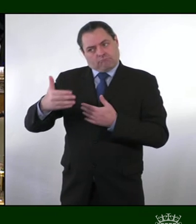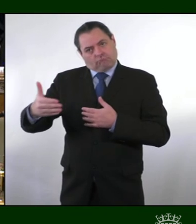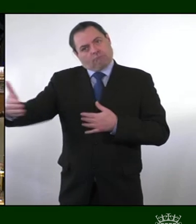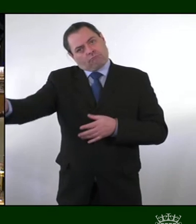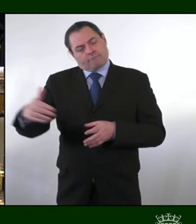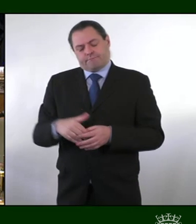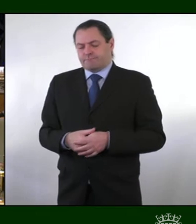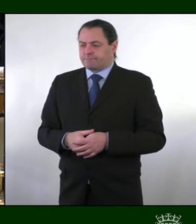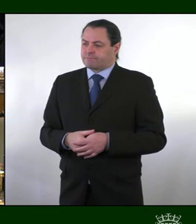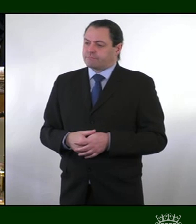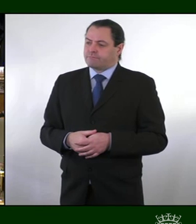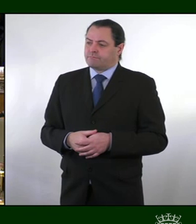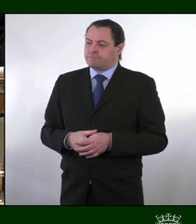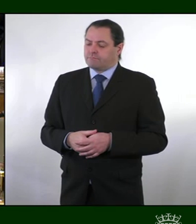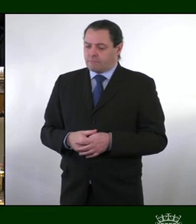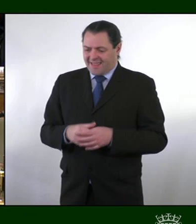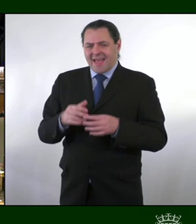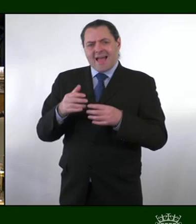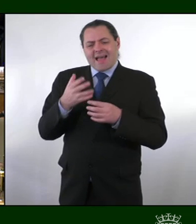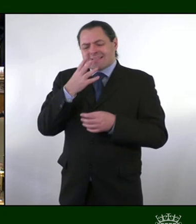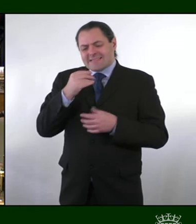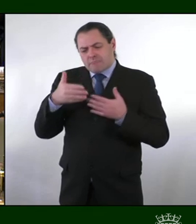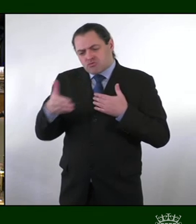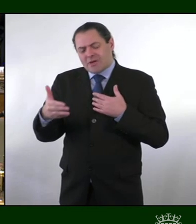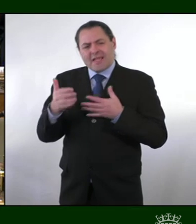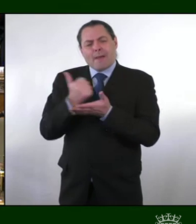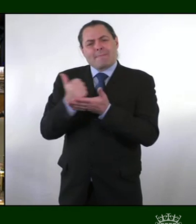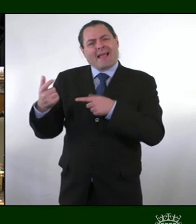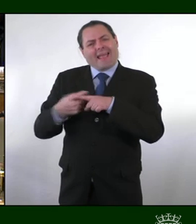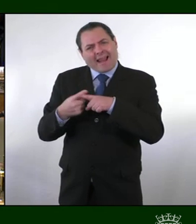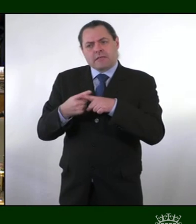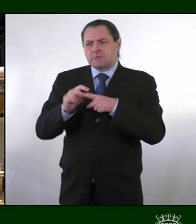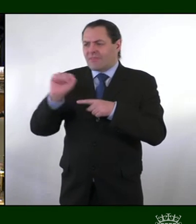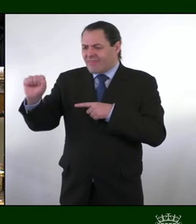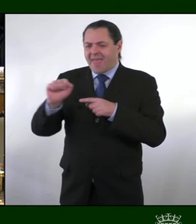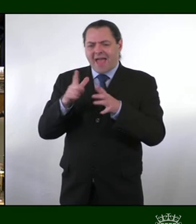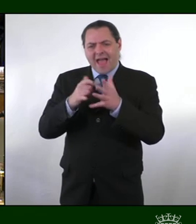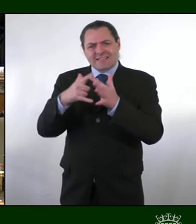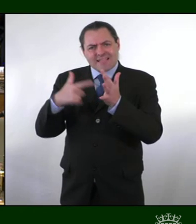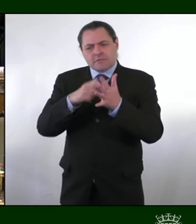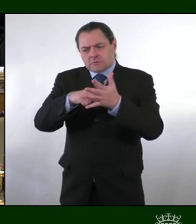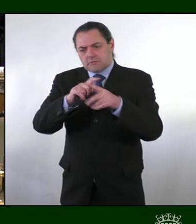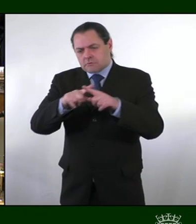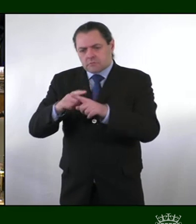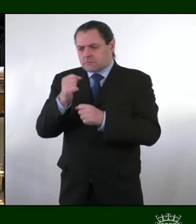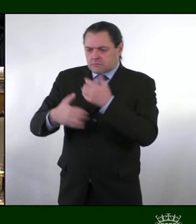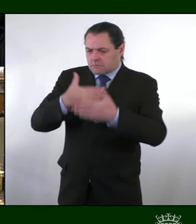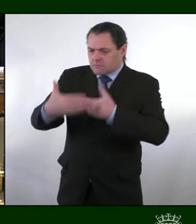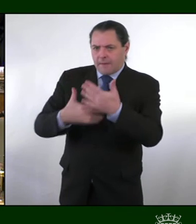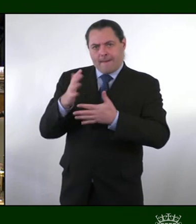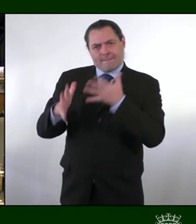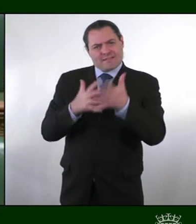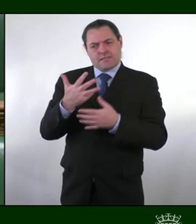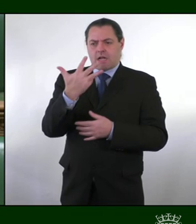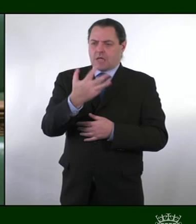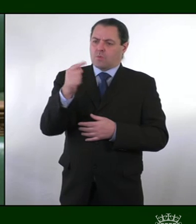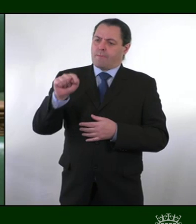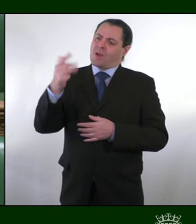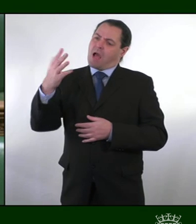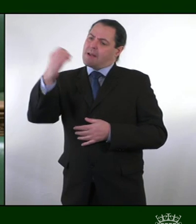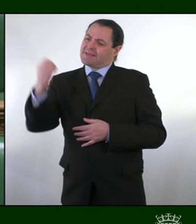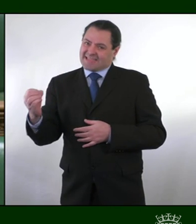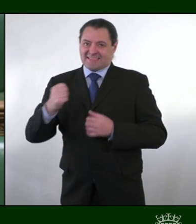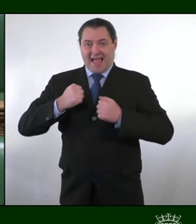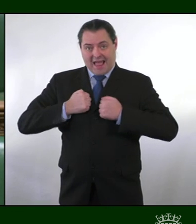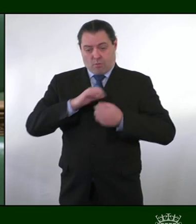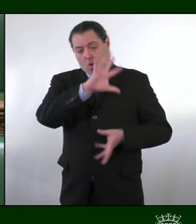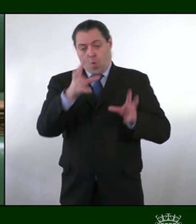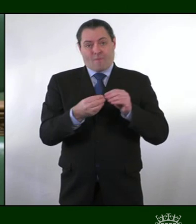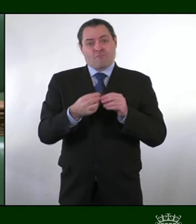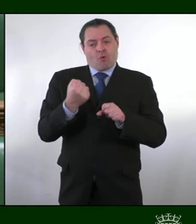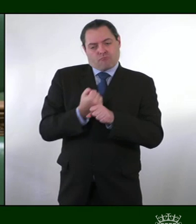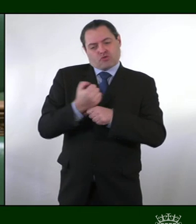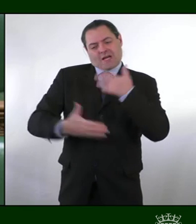Underlying debt, after removing the temporary effect of the Bank of England’s asset purchases, is forecast to be 91.9% of GDP this year.